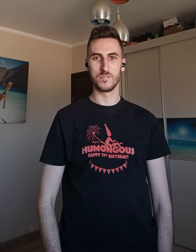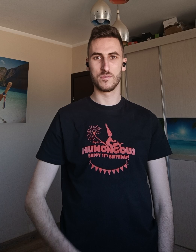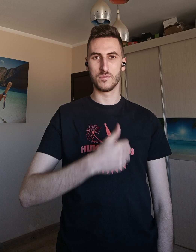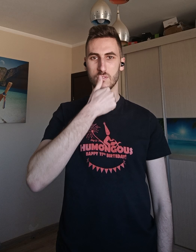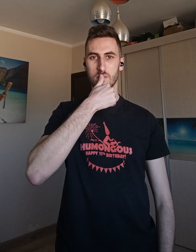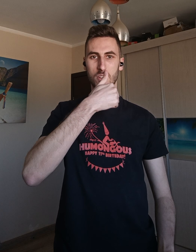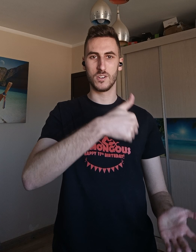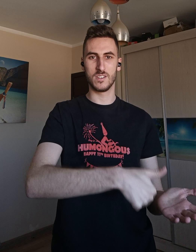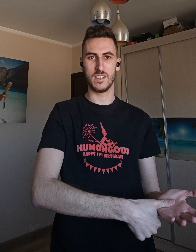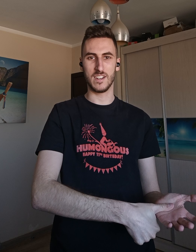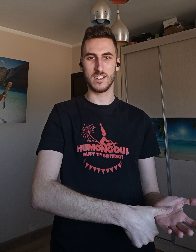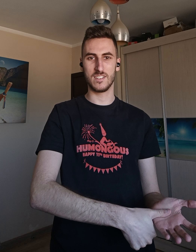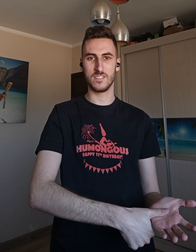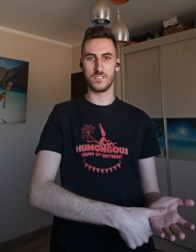דואר